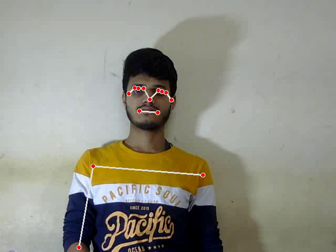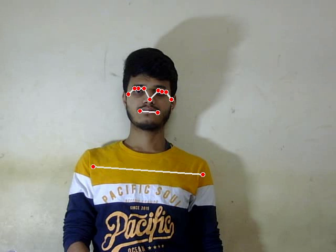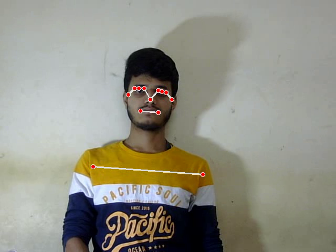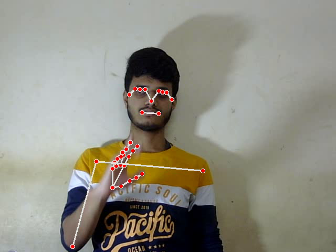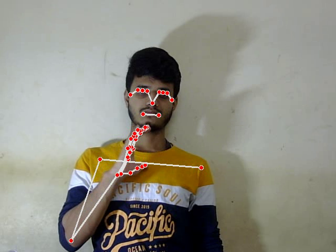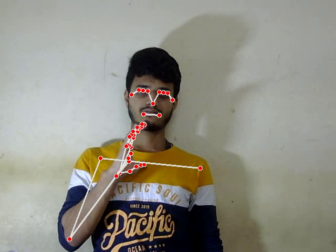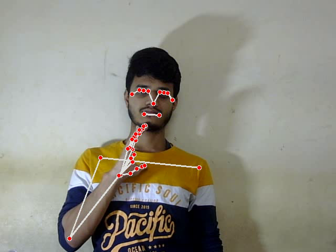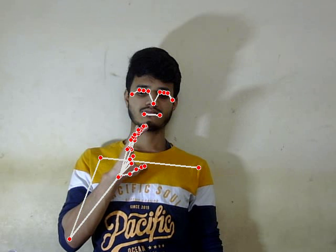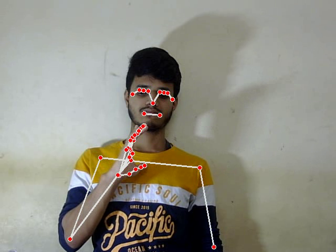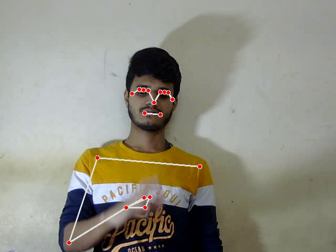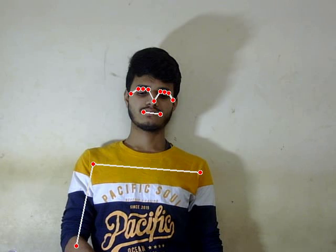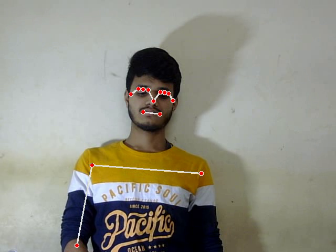fine